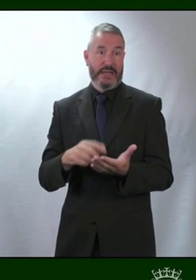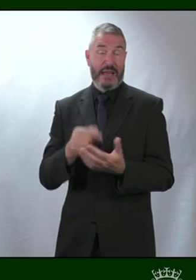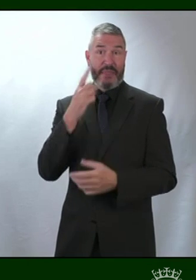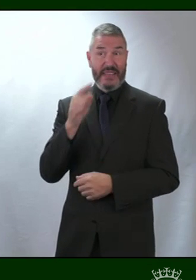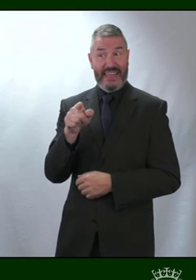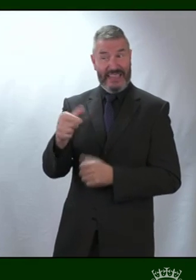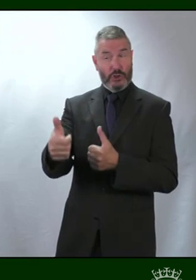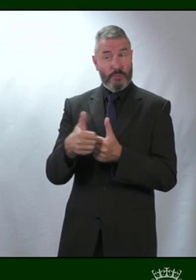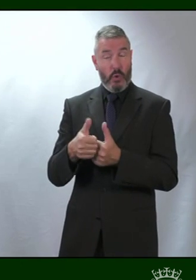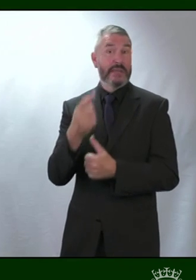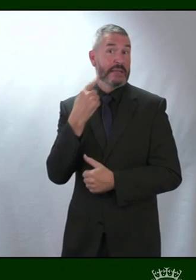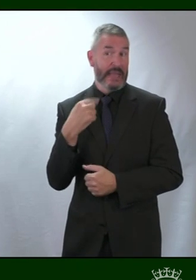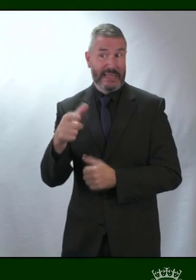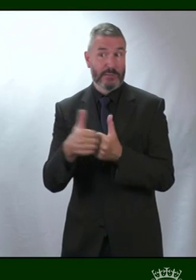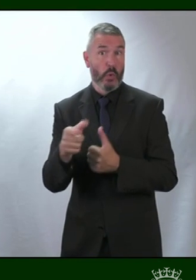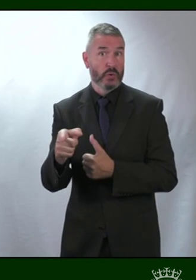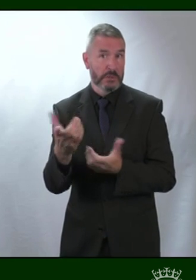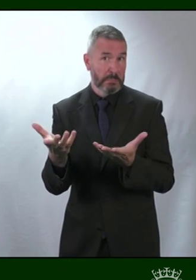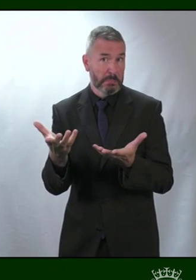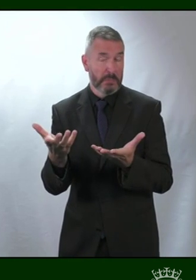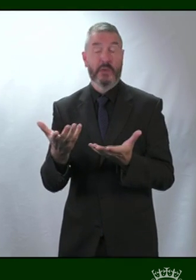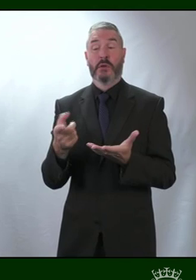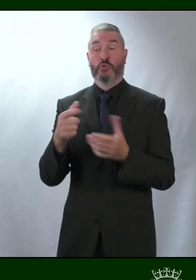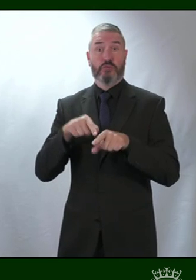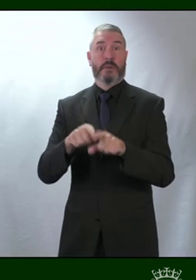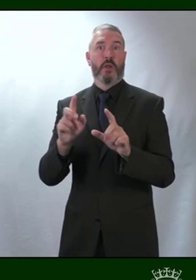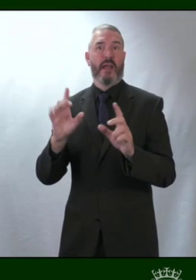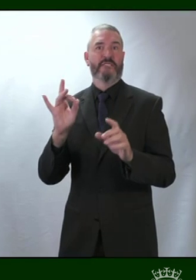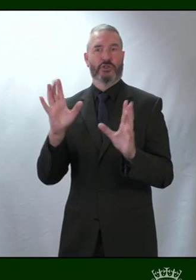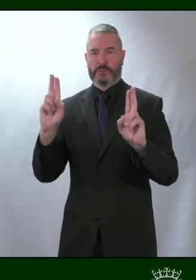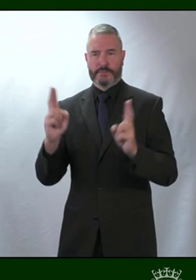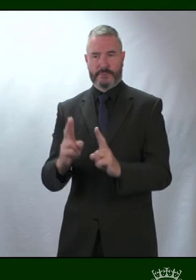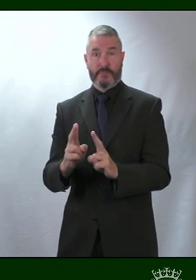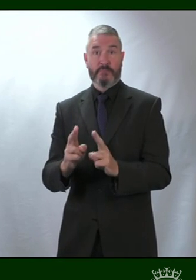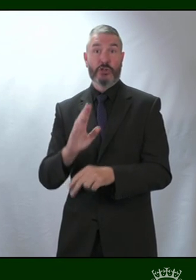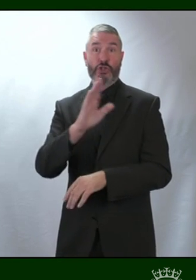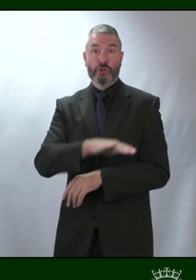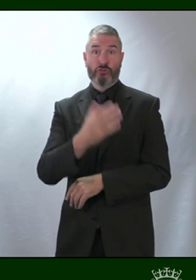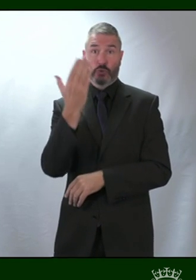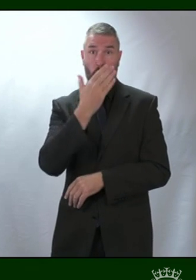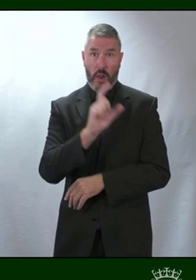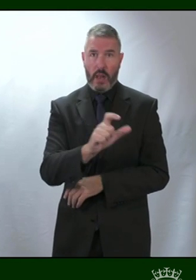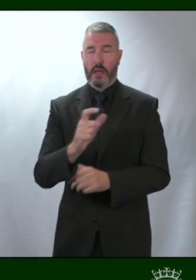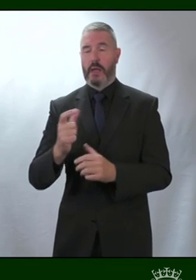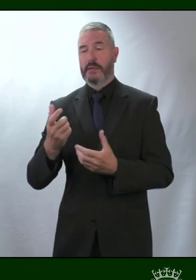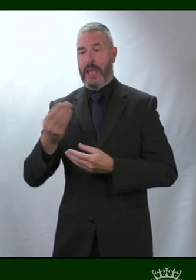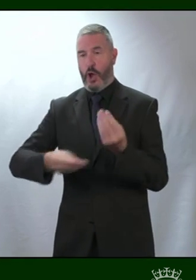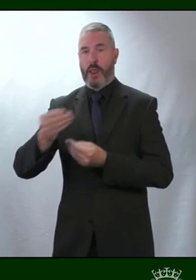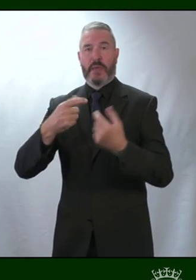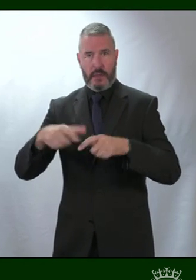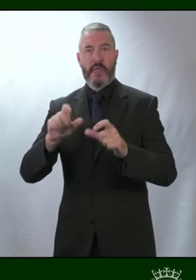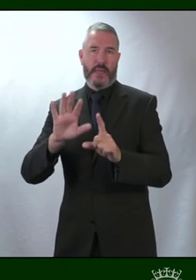and learned Gentleman supports—he did yesterday, anyway—to drive the virus down, keep kids in school and keep our economy moving.